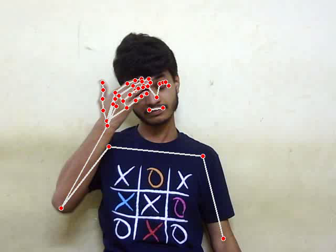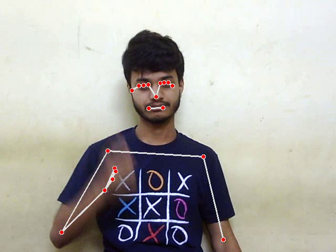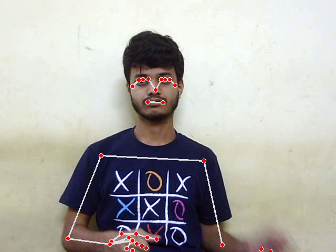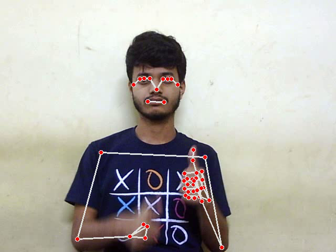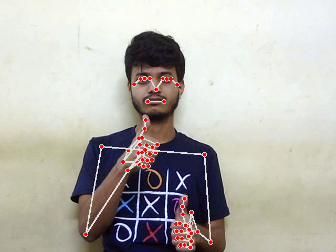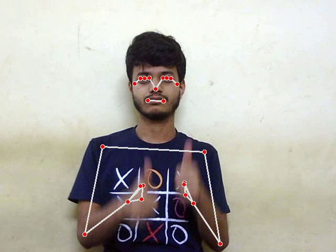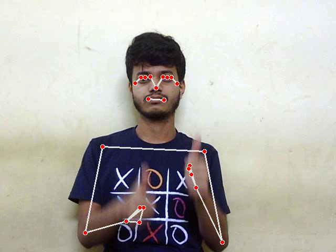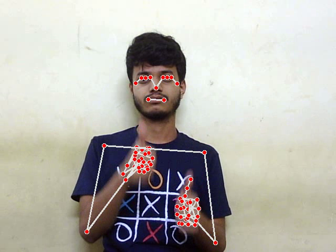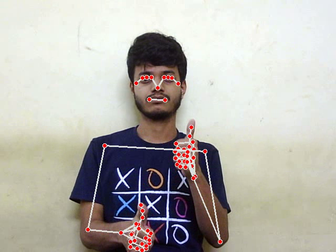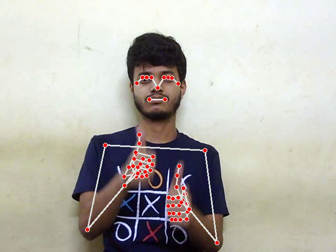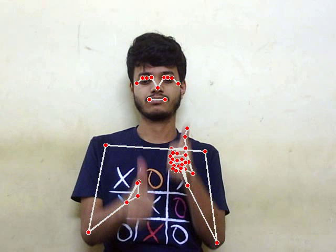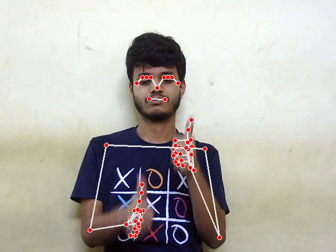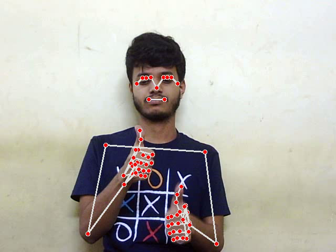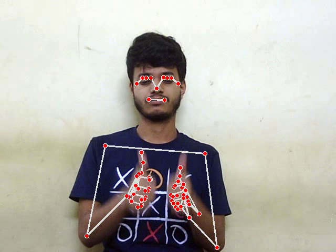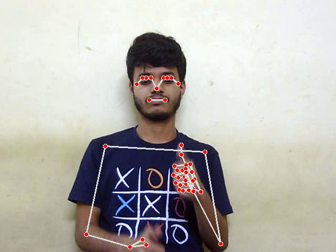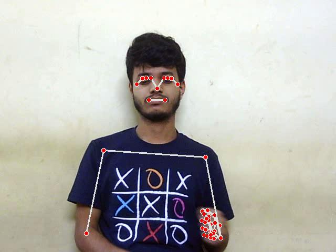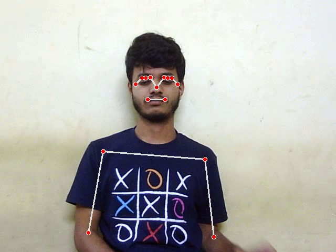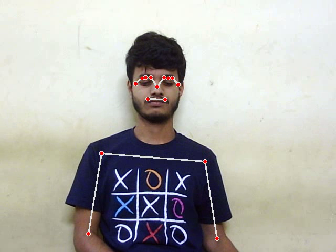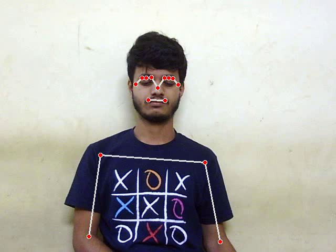which